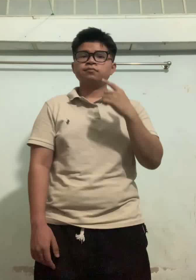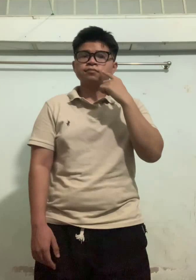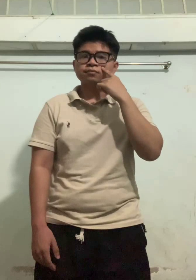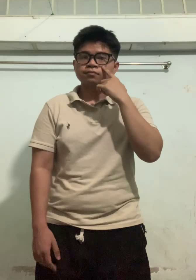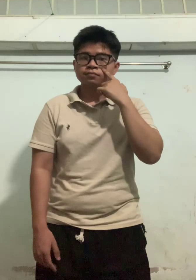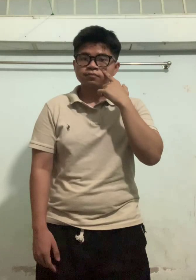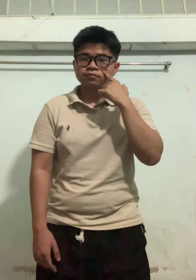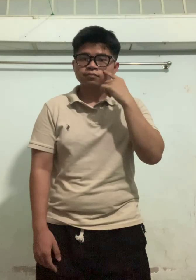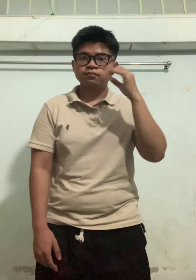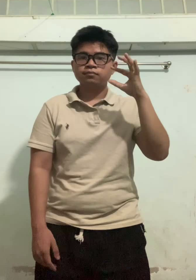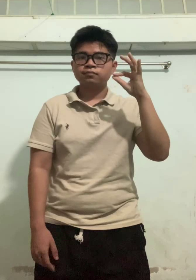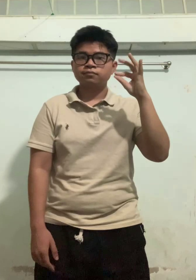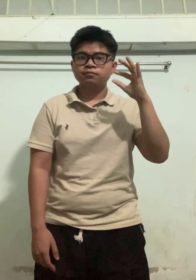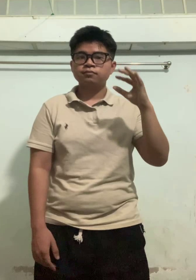lam quen